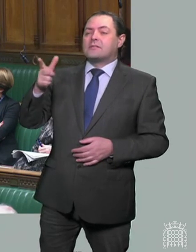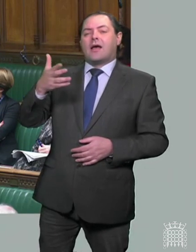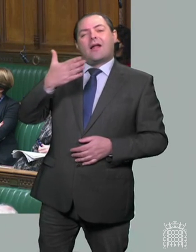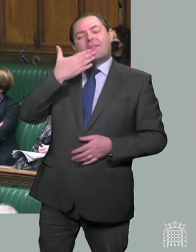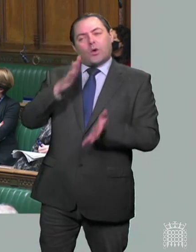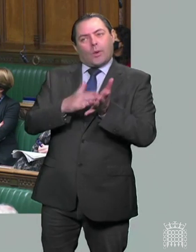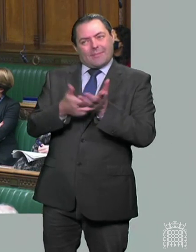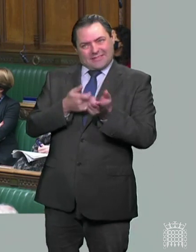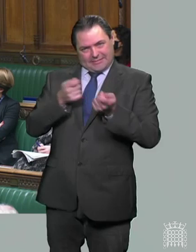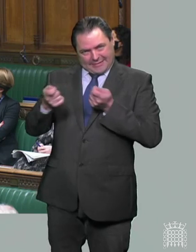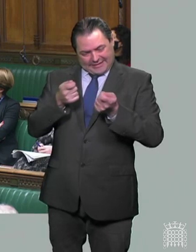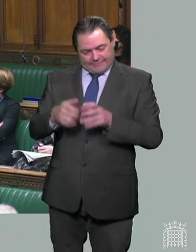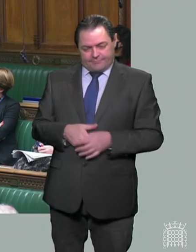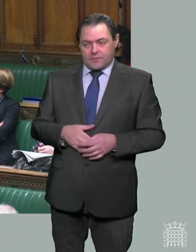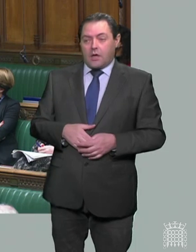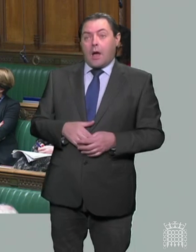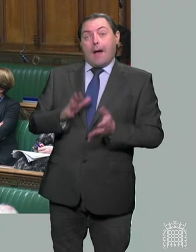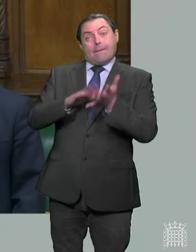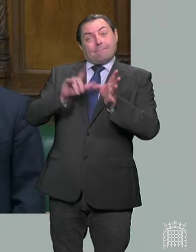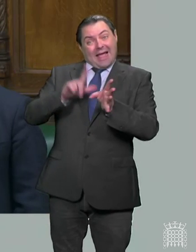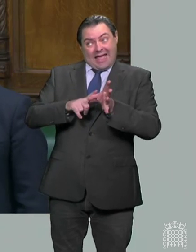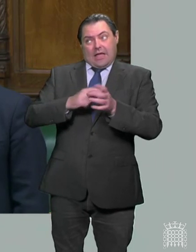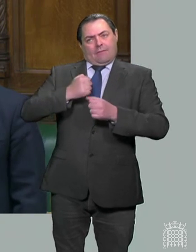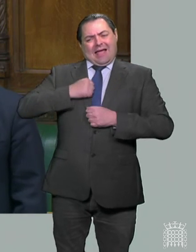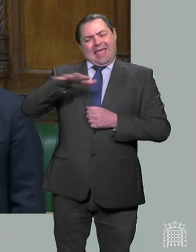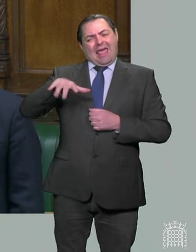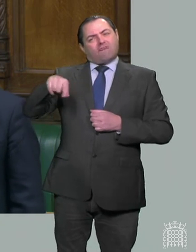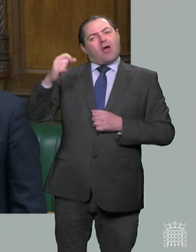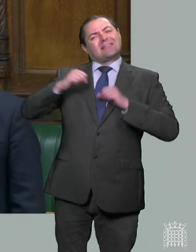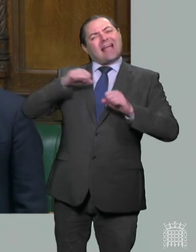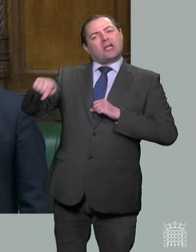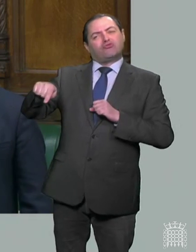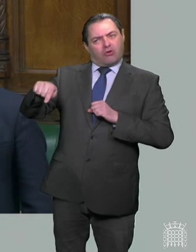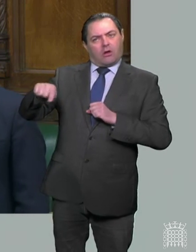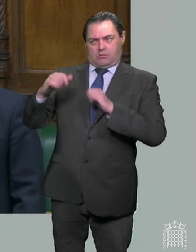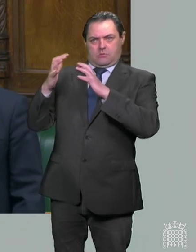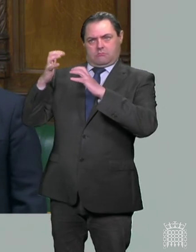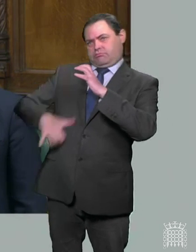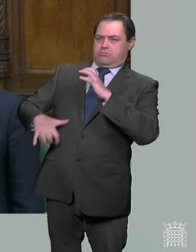In May, part of Northwich station in my constituency collapsed.